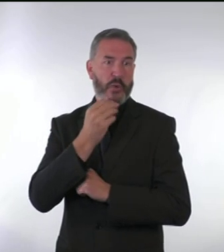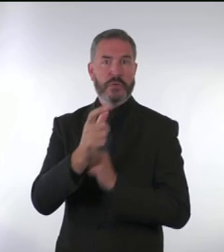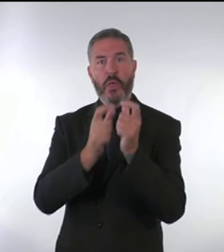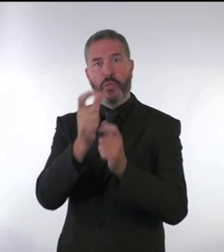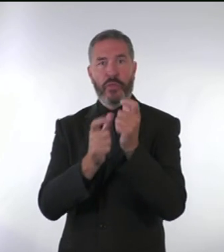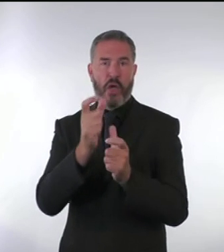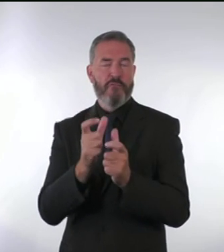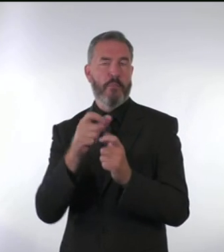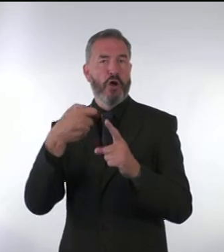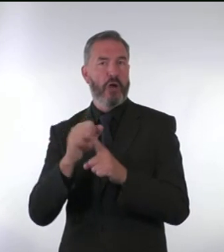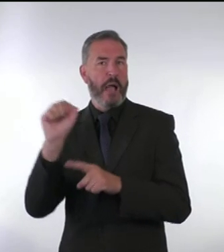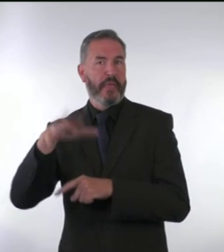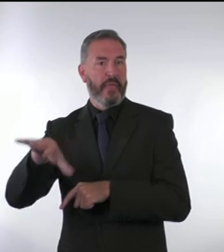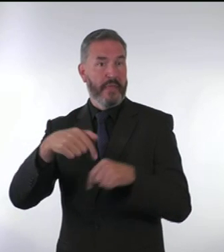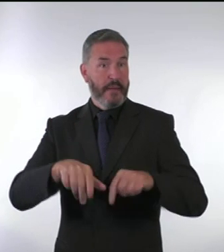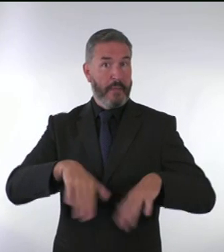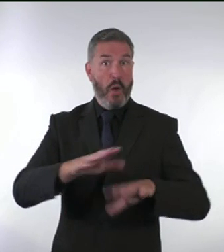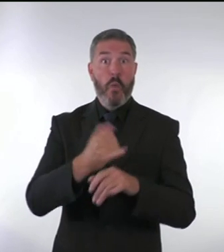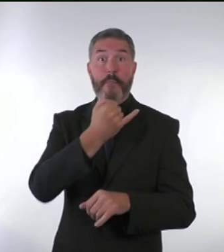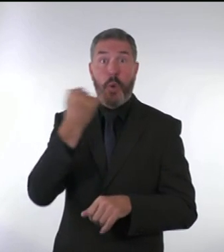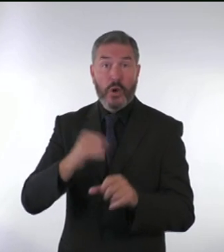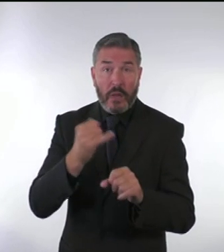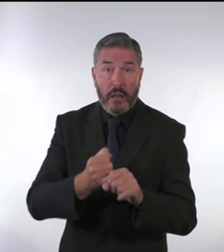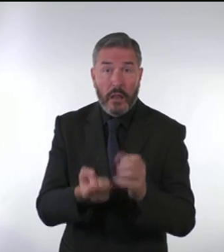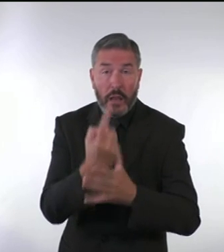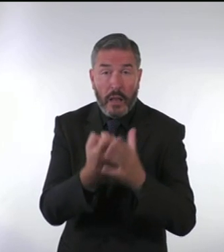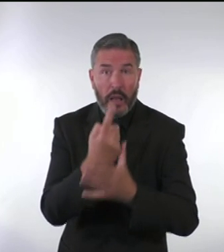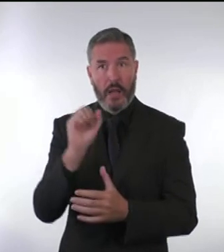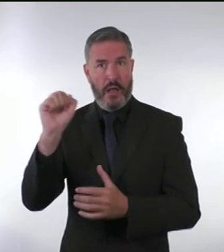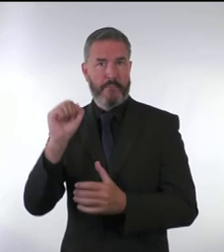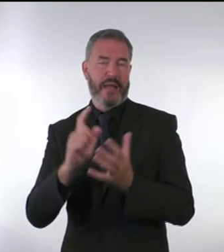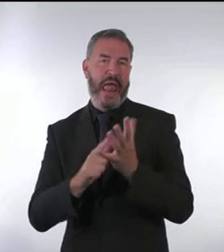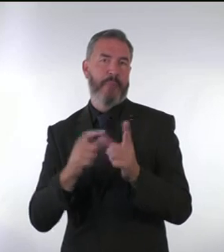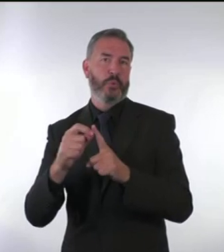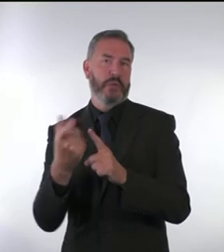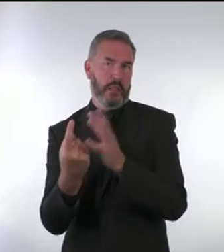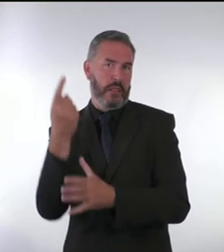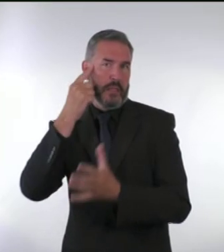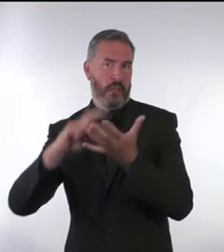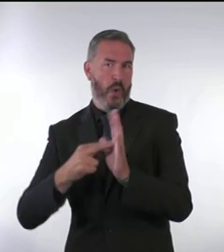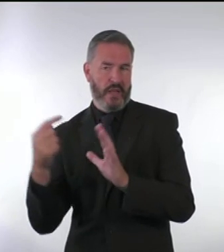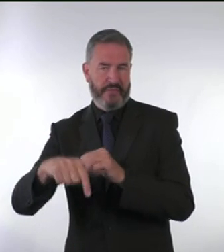of the Kremlin, when people in this country were poisoned on the orders of Vladimir Putin.